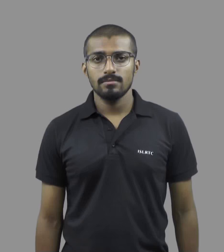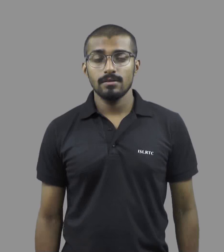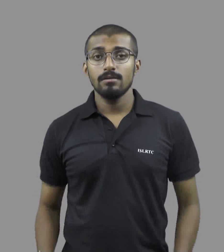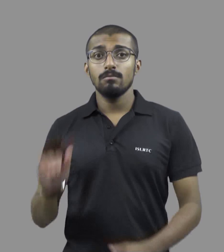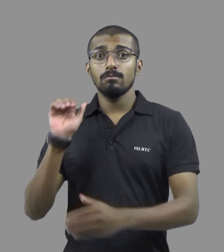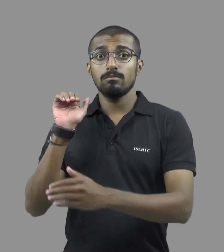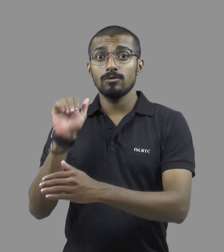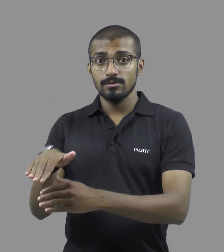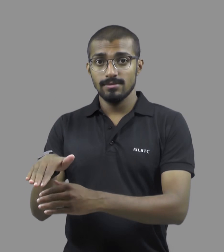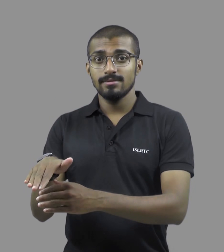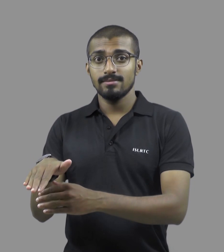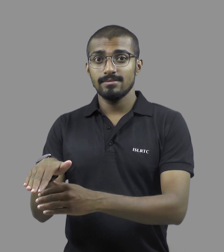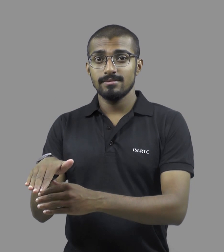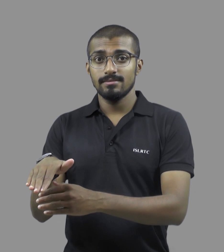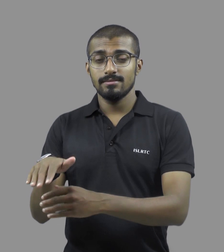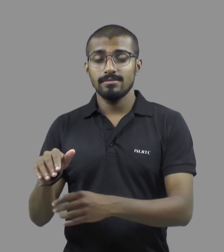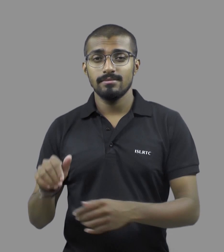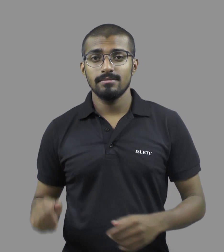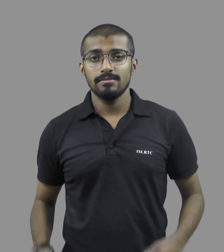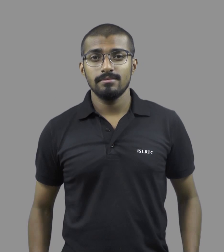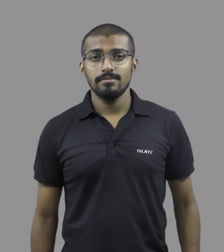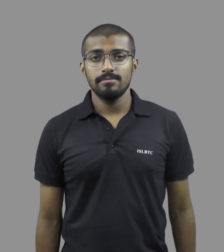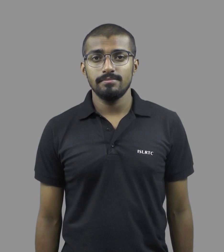Post